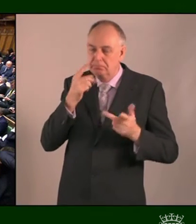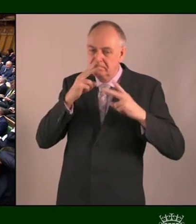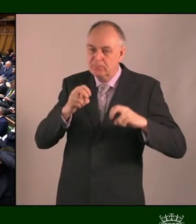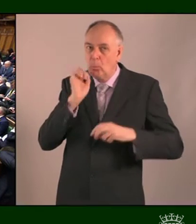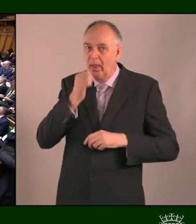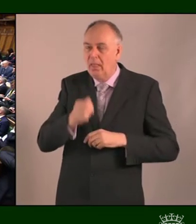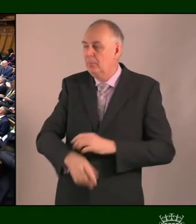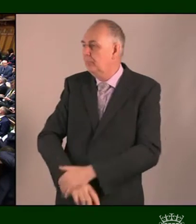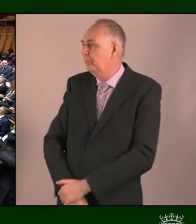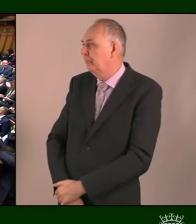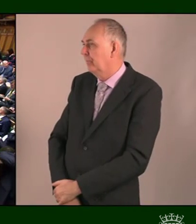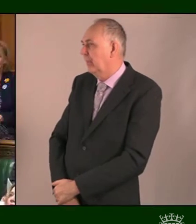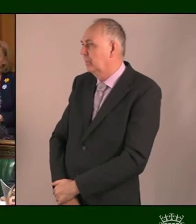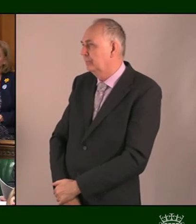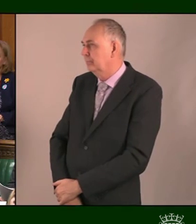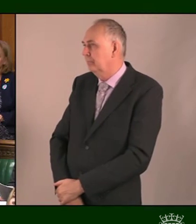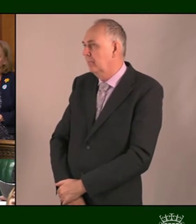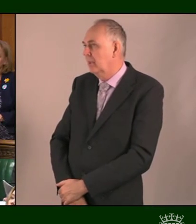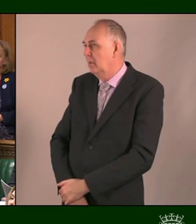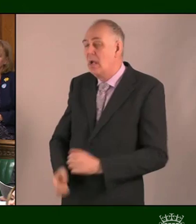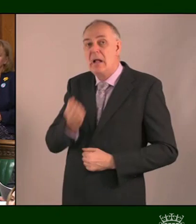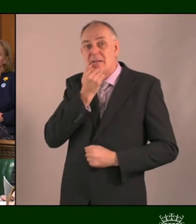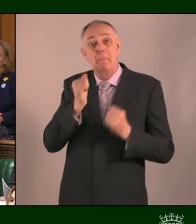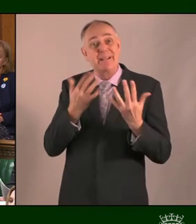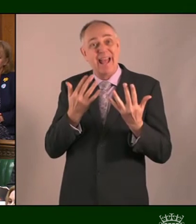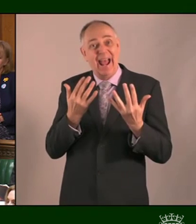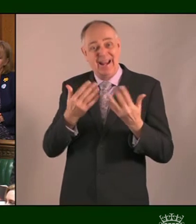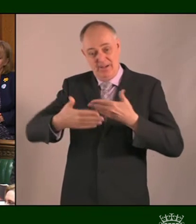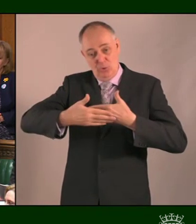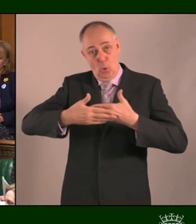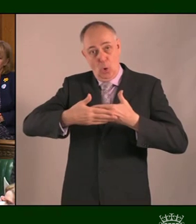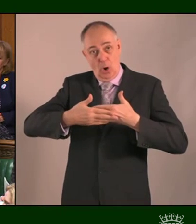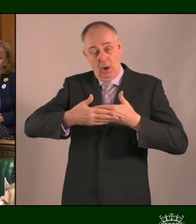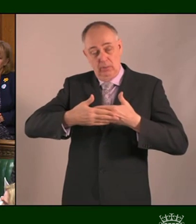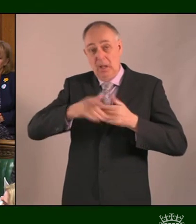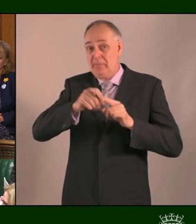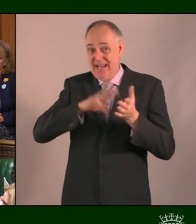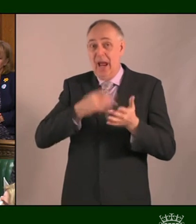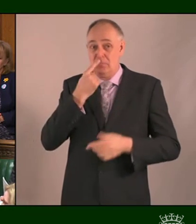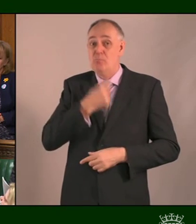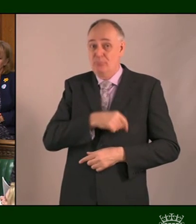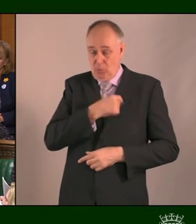The Prime Minister promised on the steps of Downing Street to fix the crisis in social care.